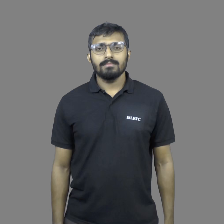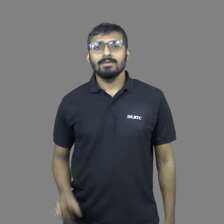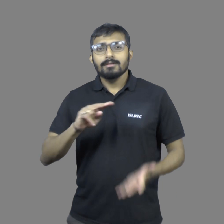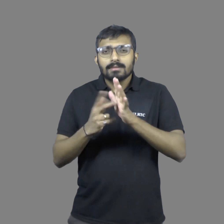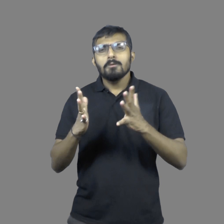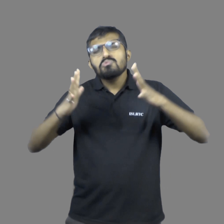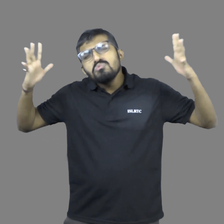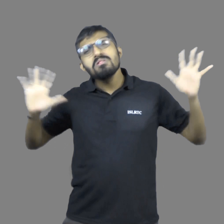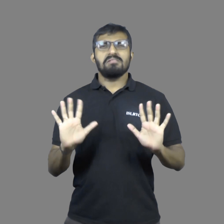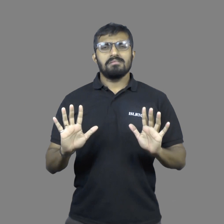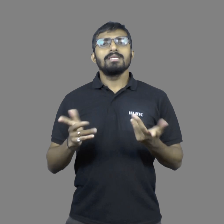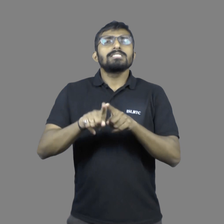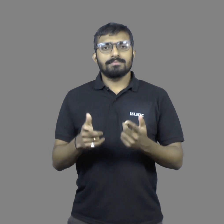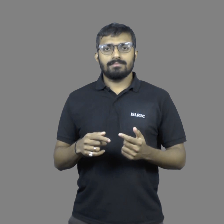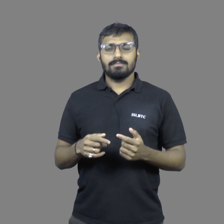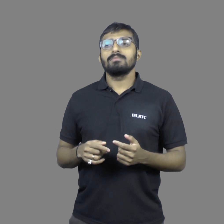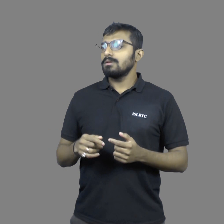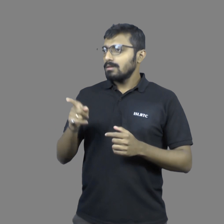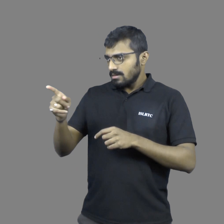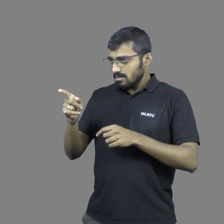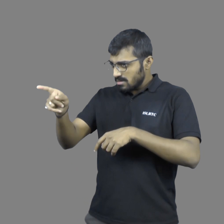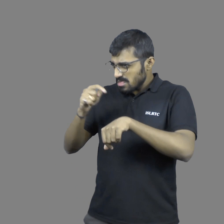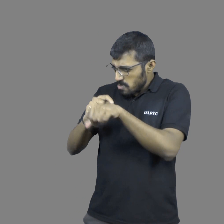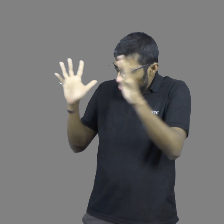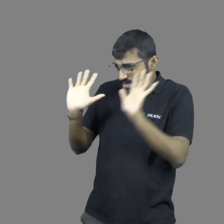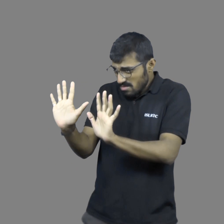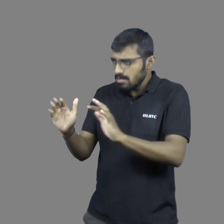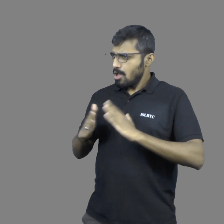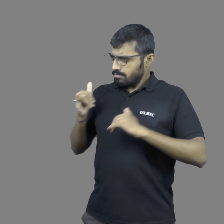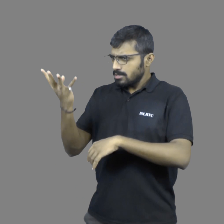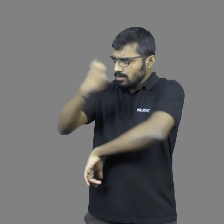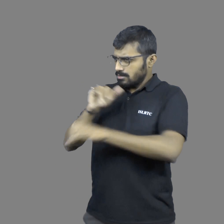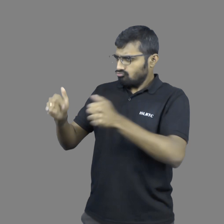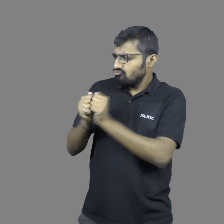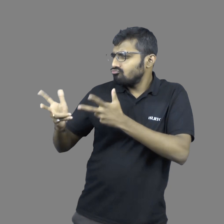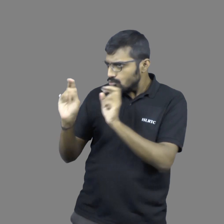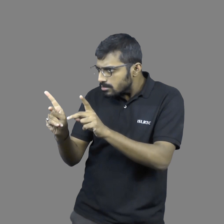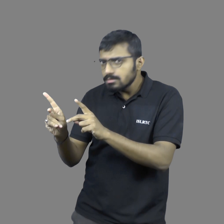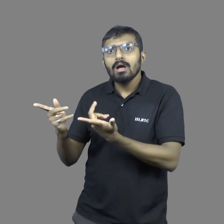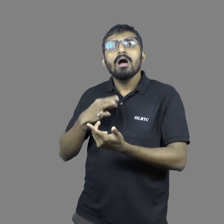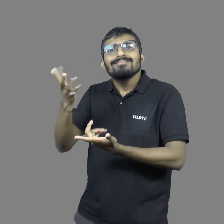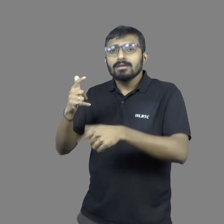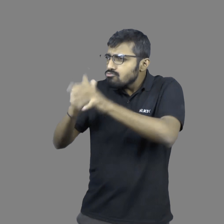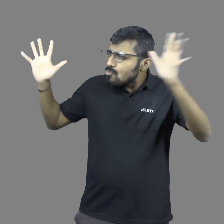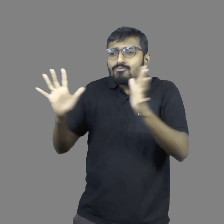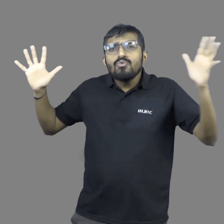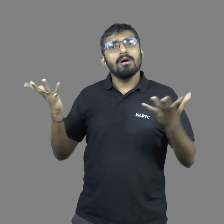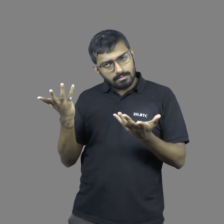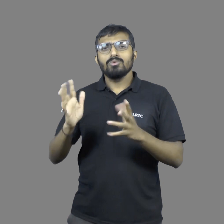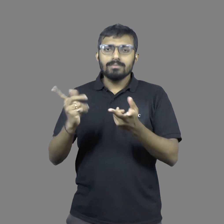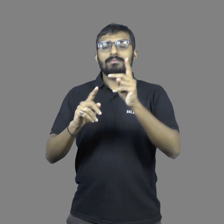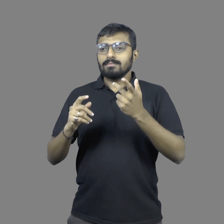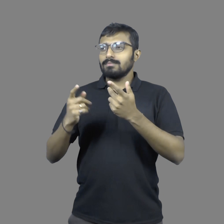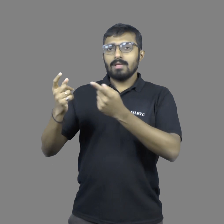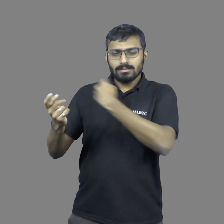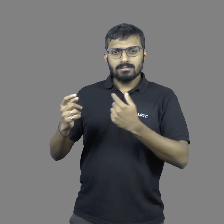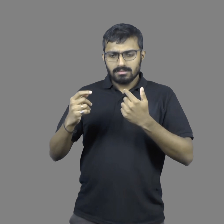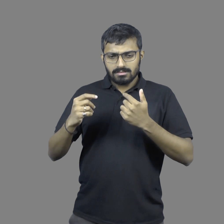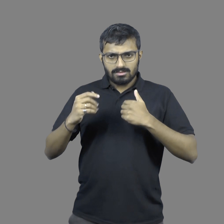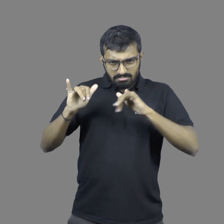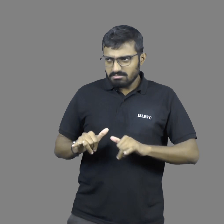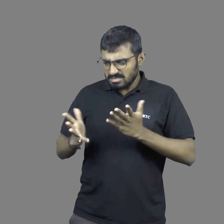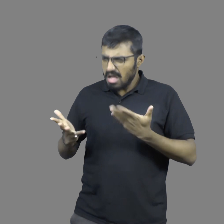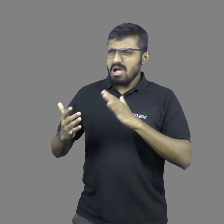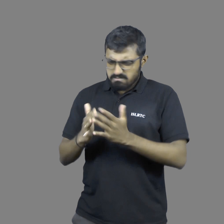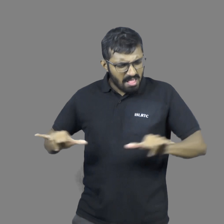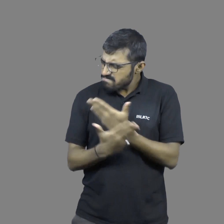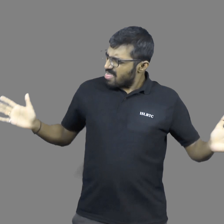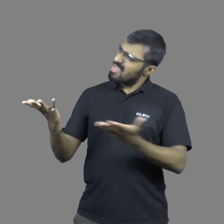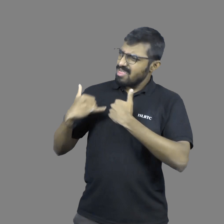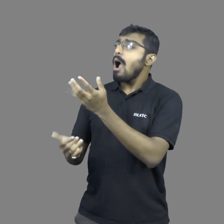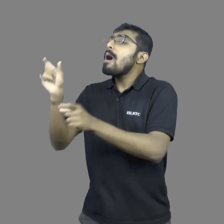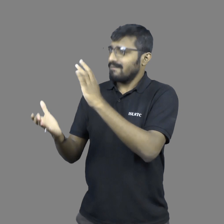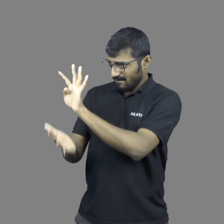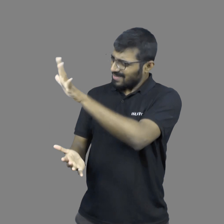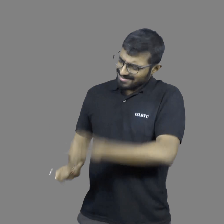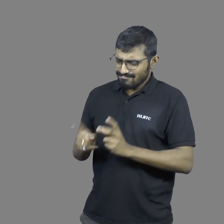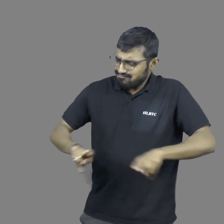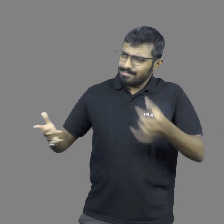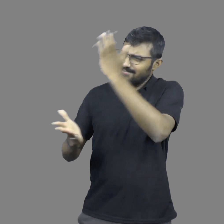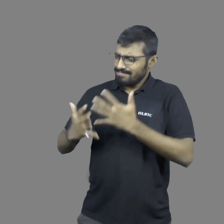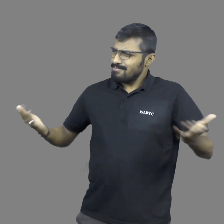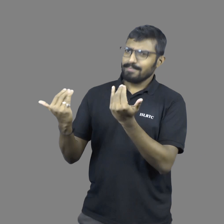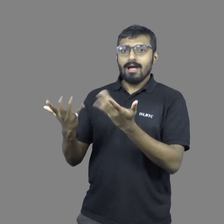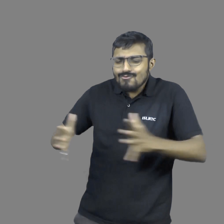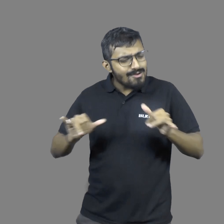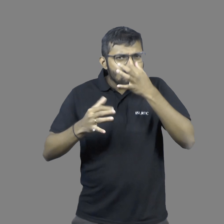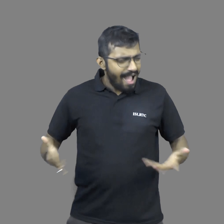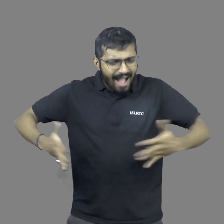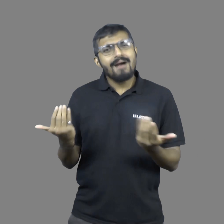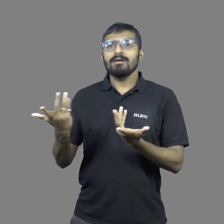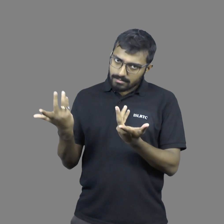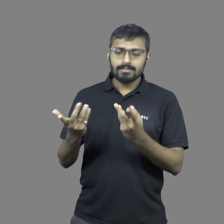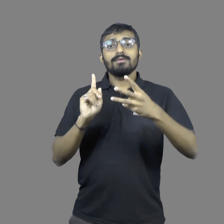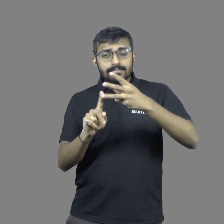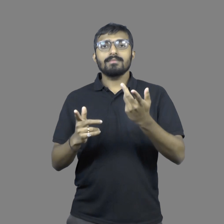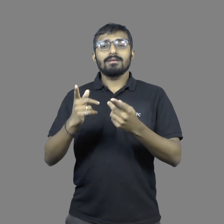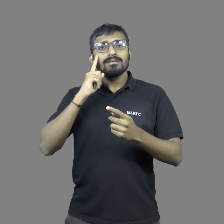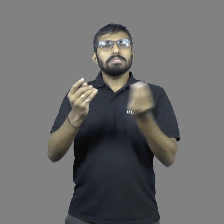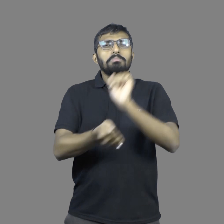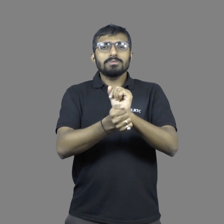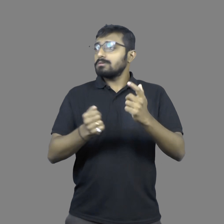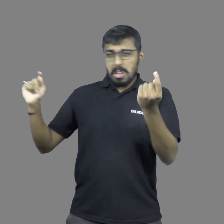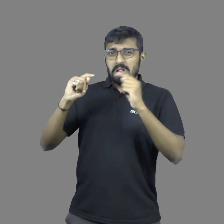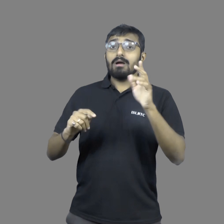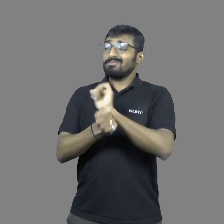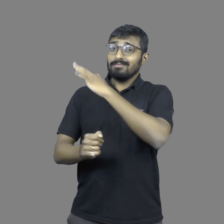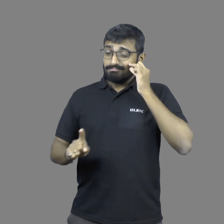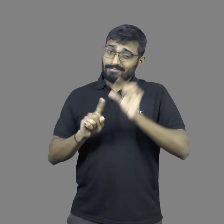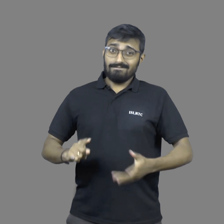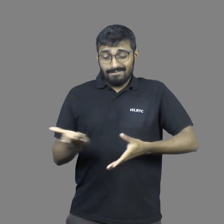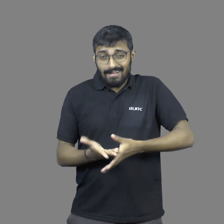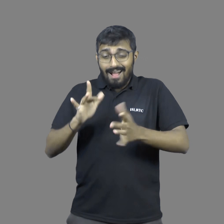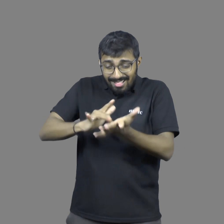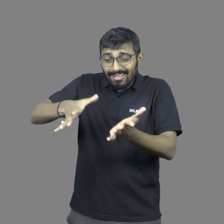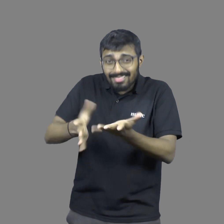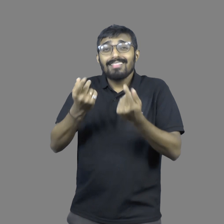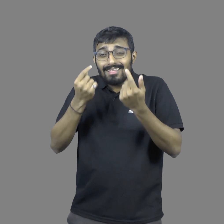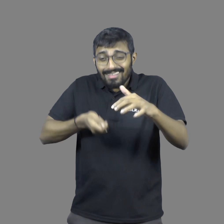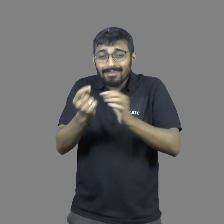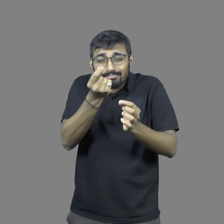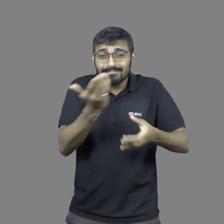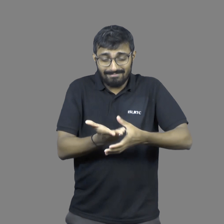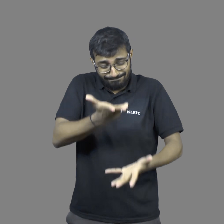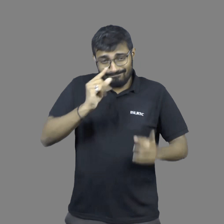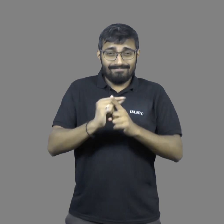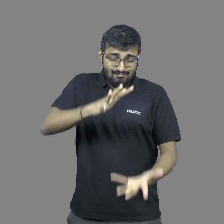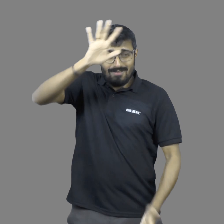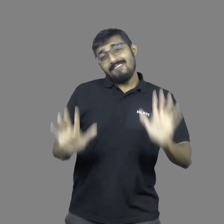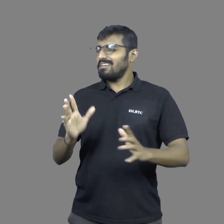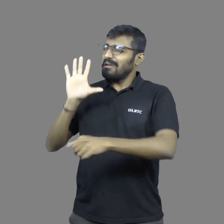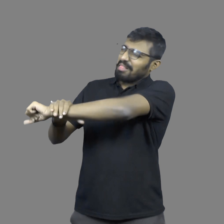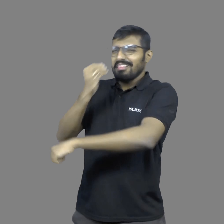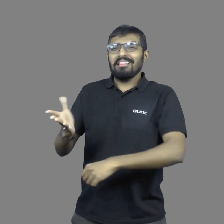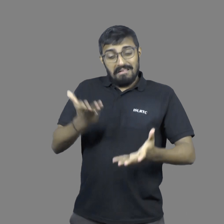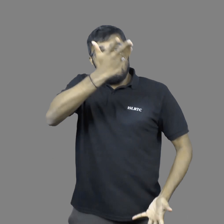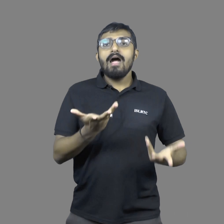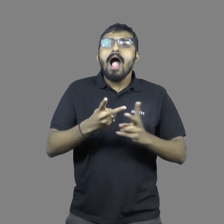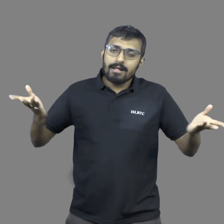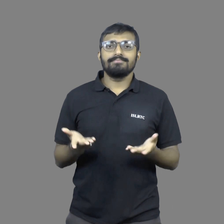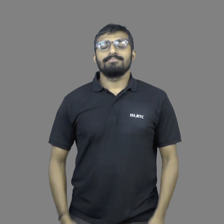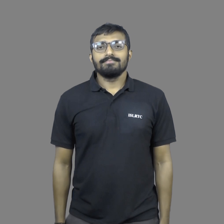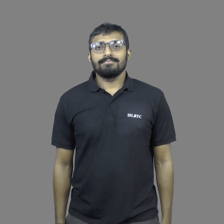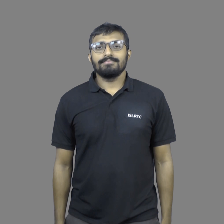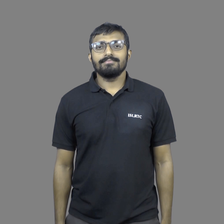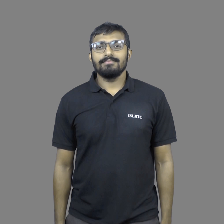Ample Plenty